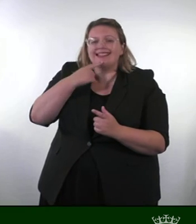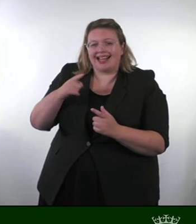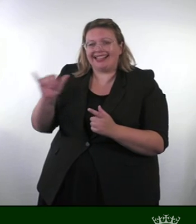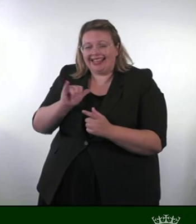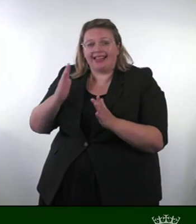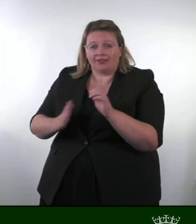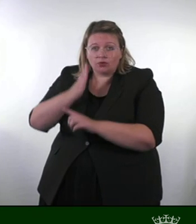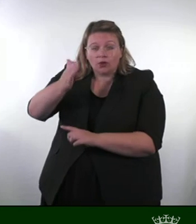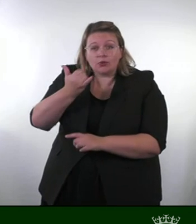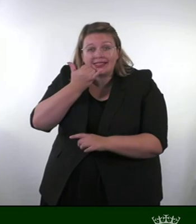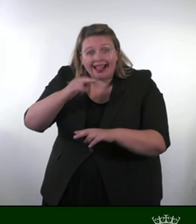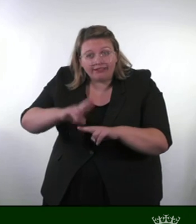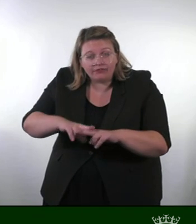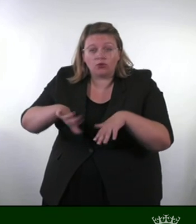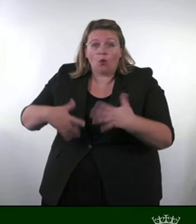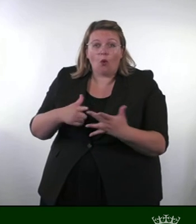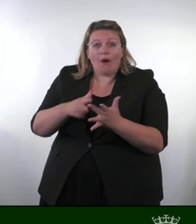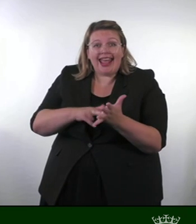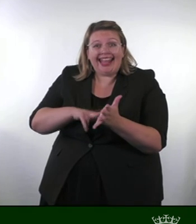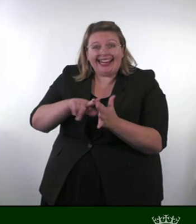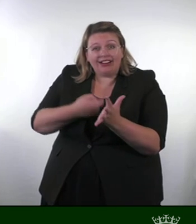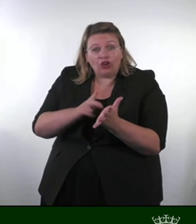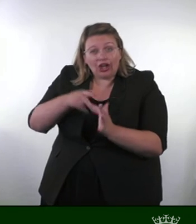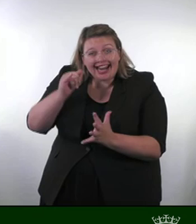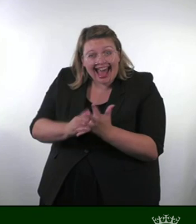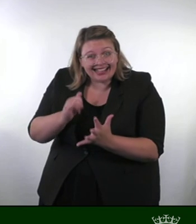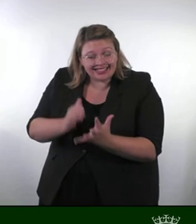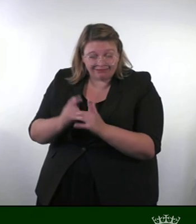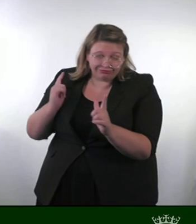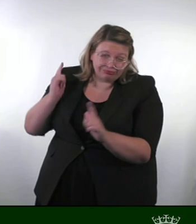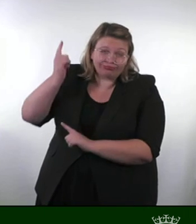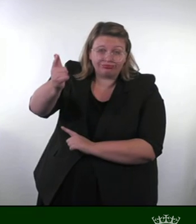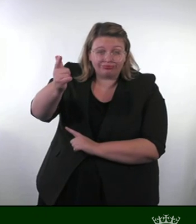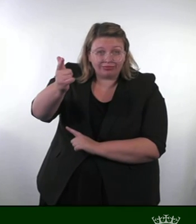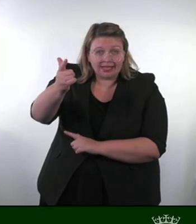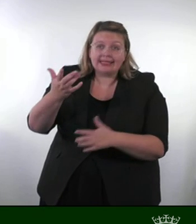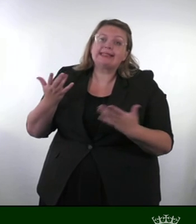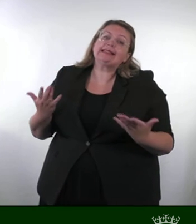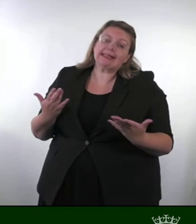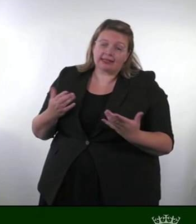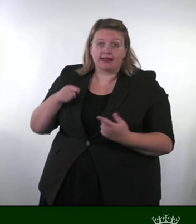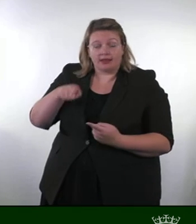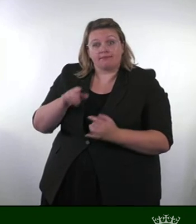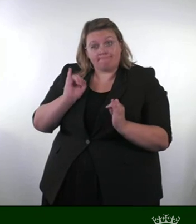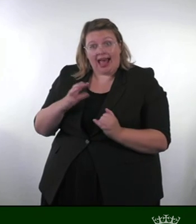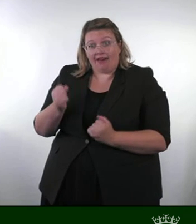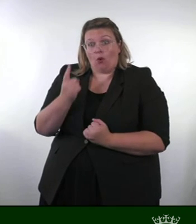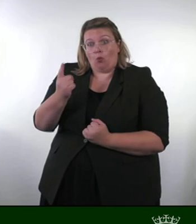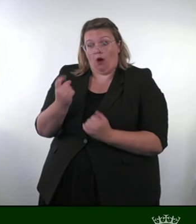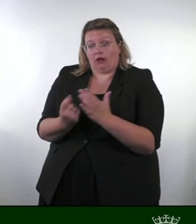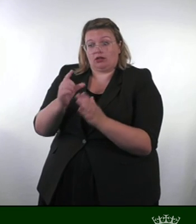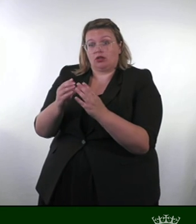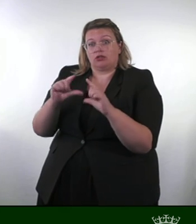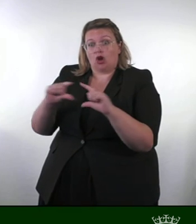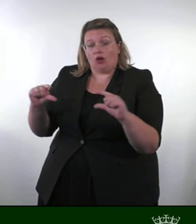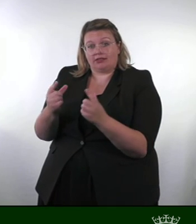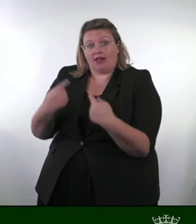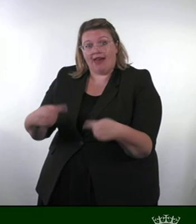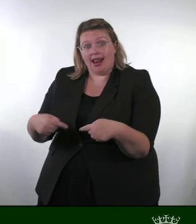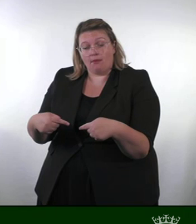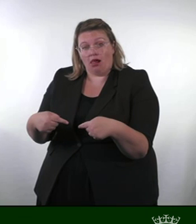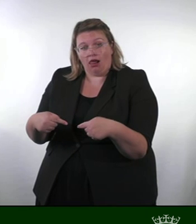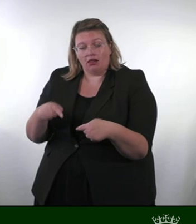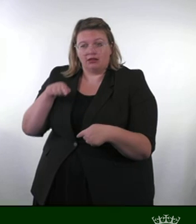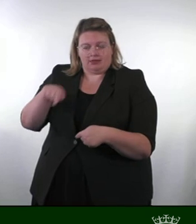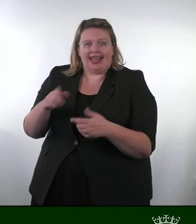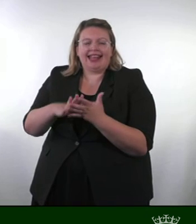A slot became available in Lee Valley in the afternoon—one slot—but, unfortunately, that was being offered across the country, including to people in Manchester, and it was impossible to book.